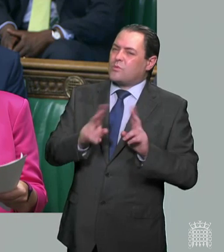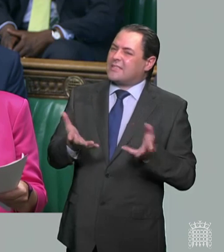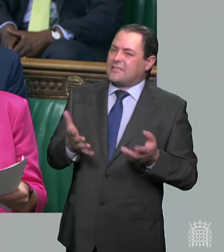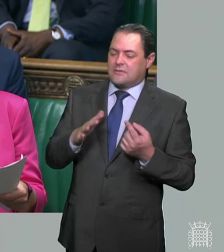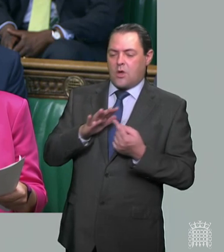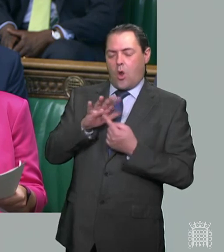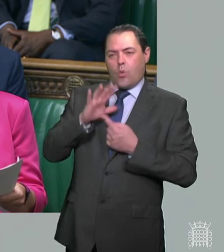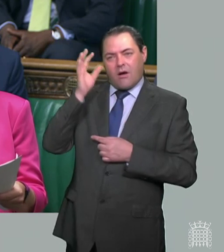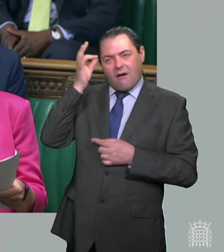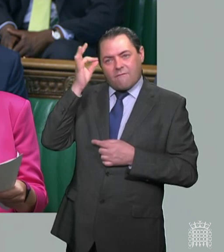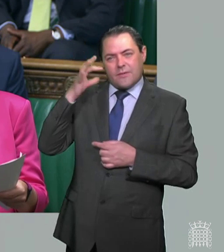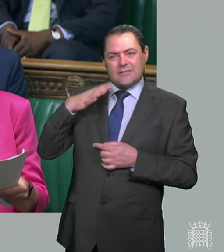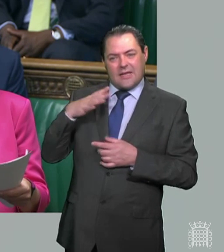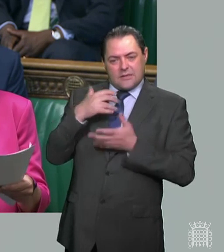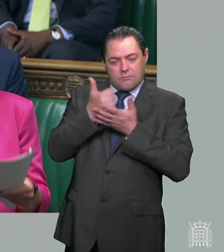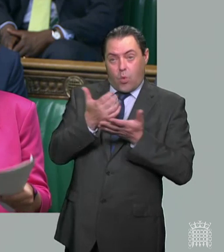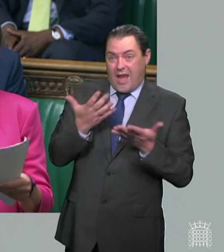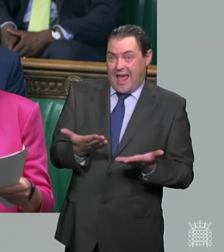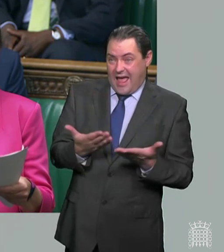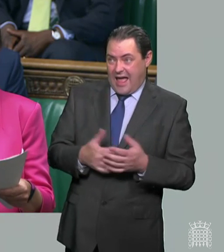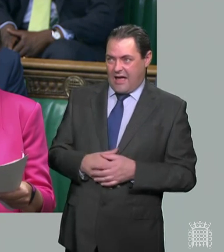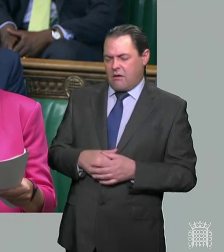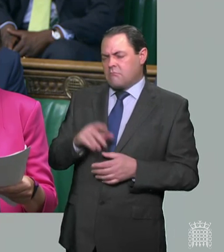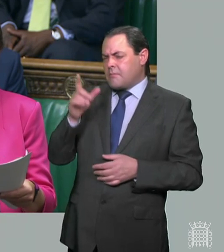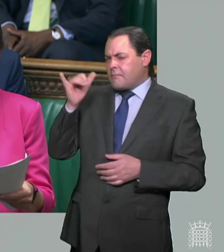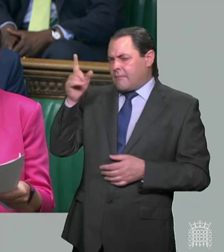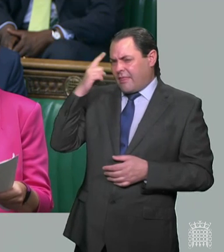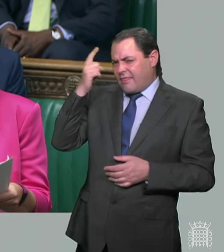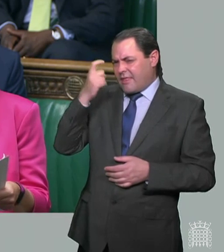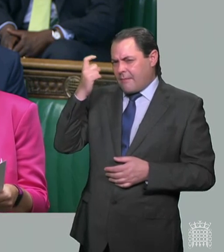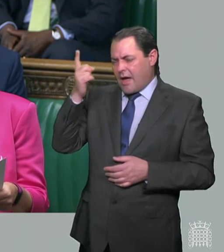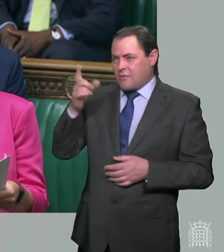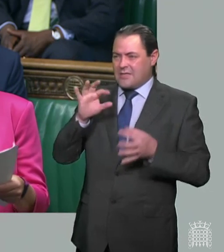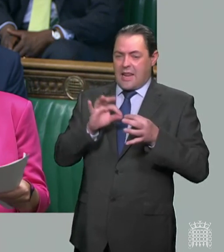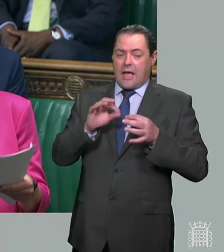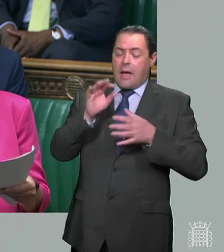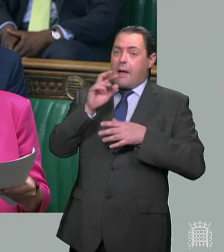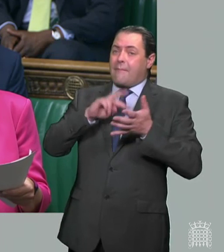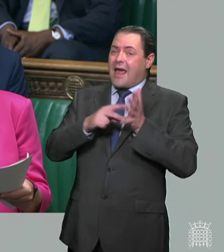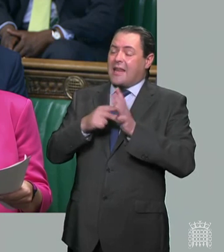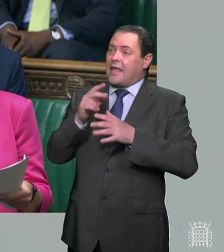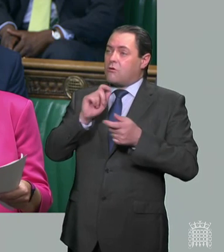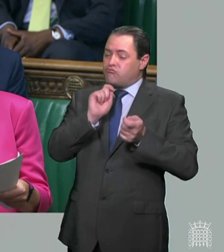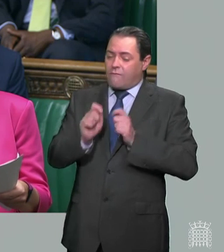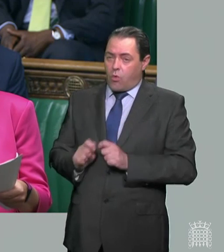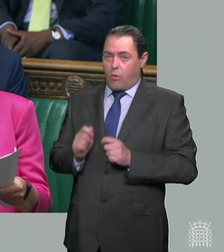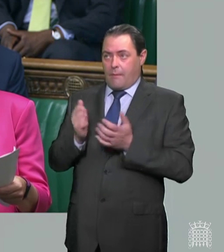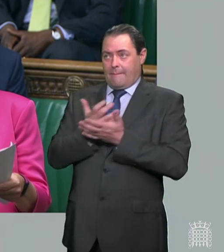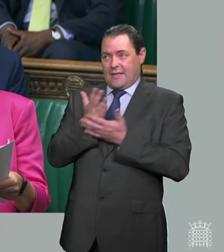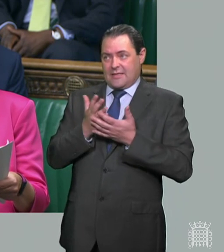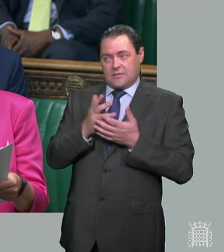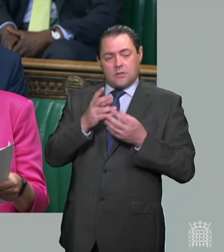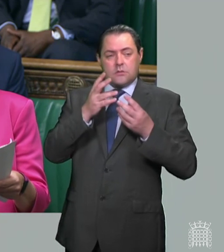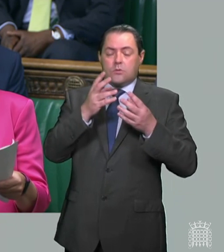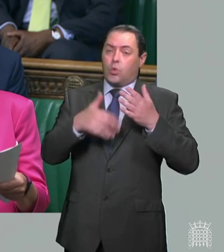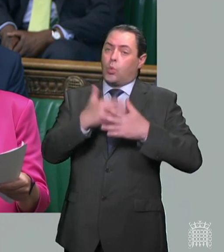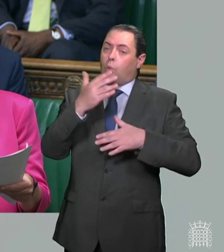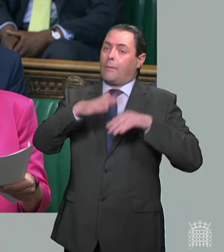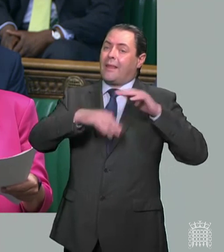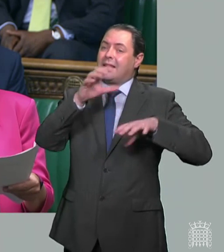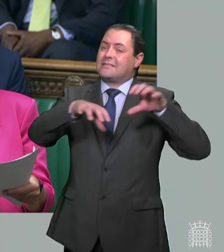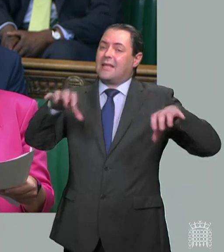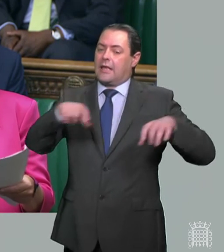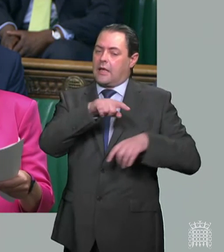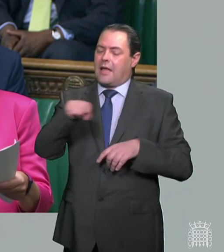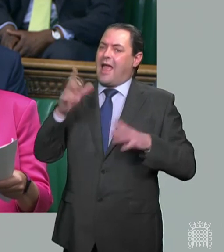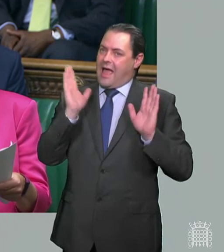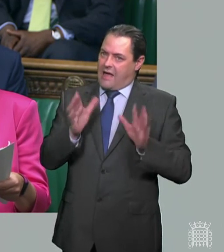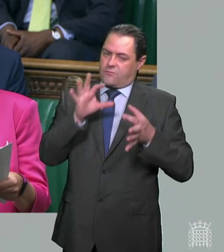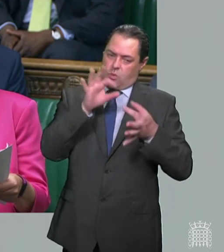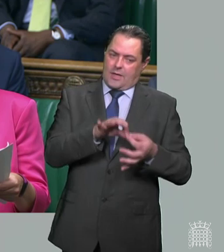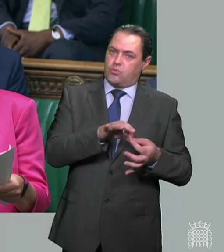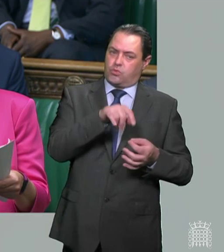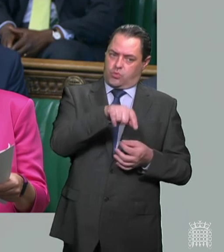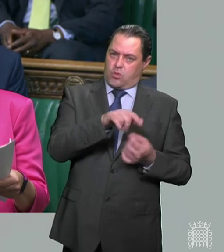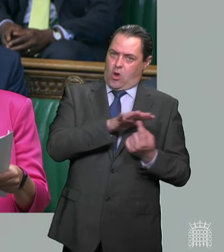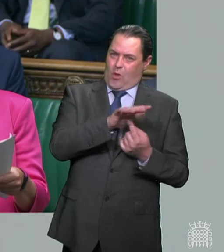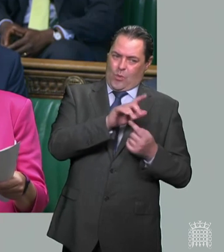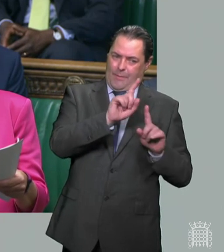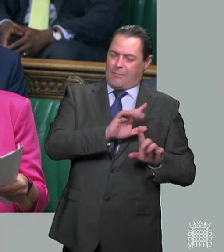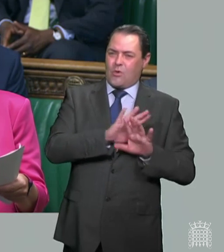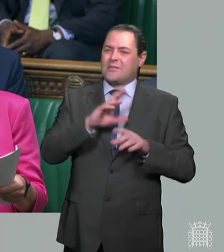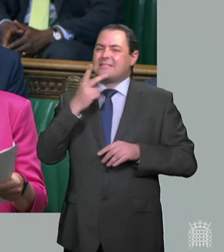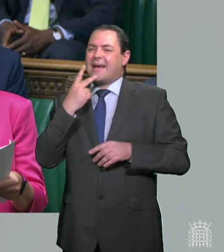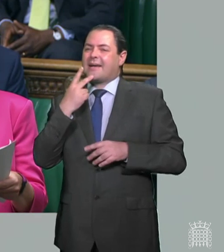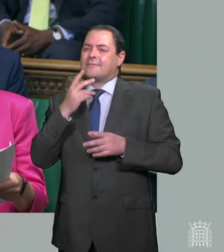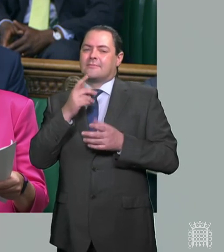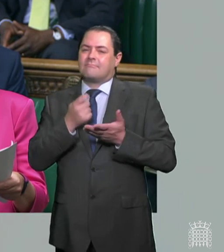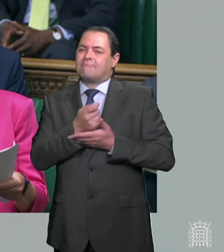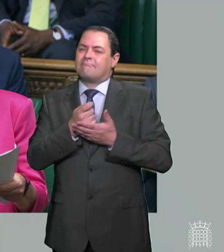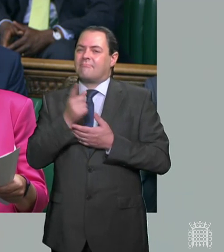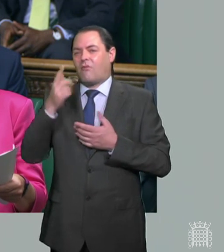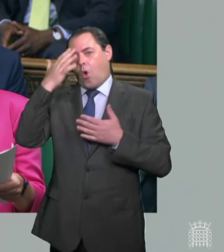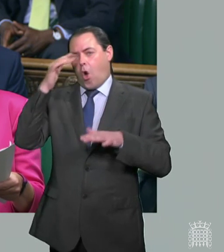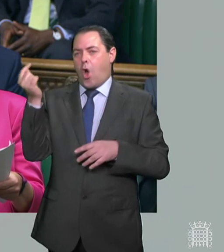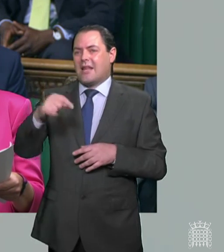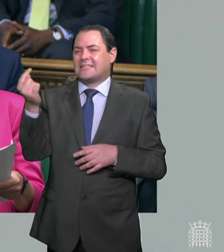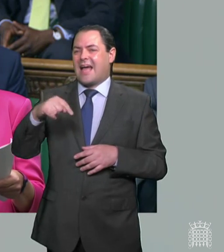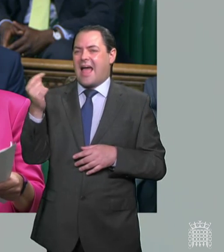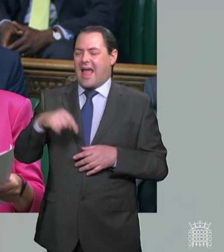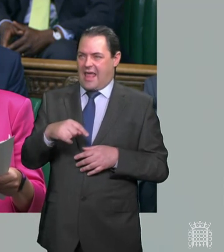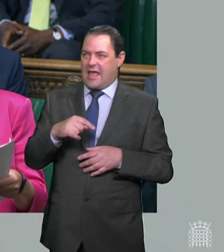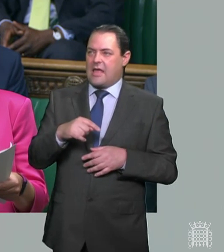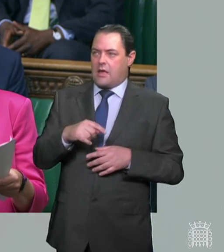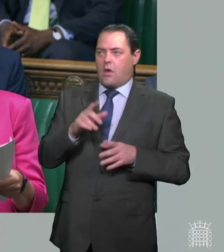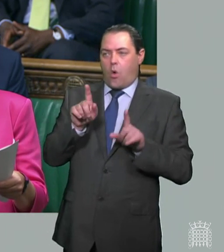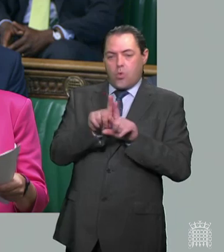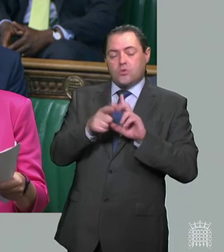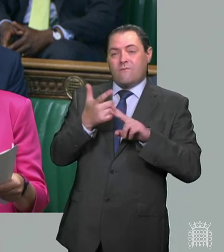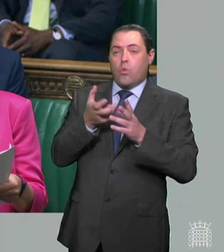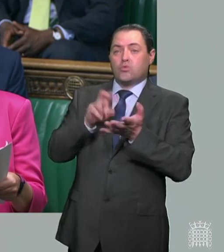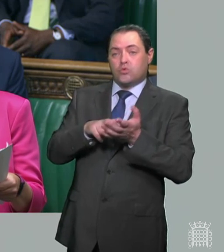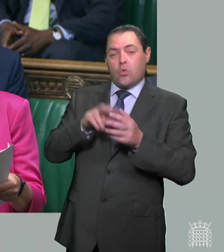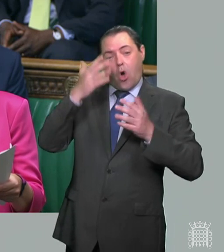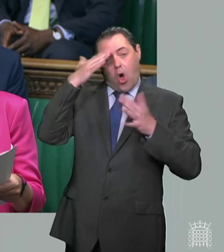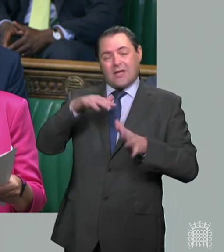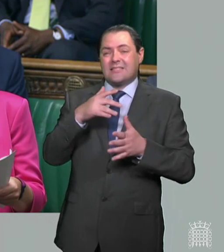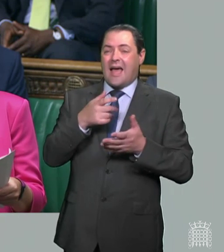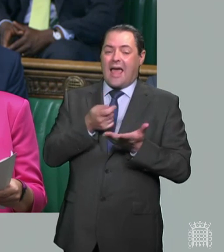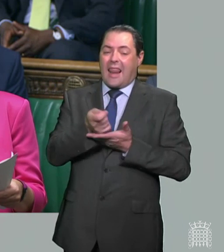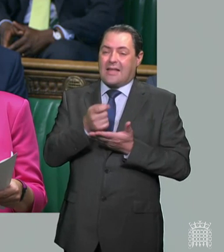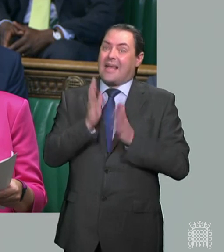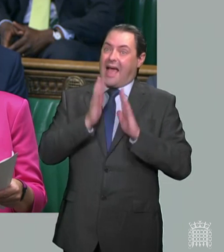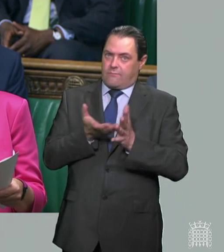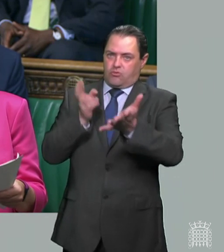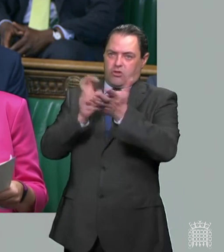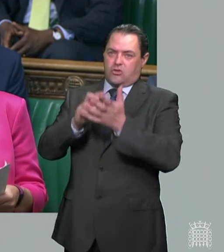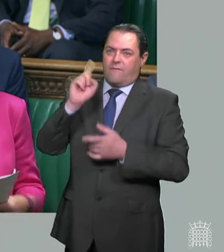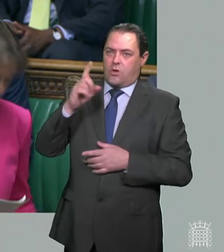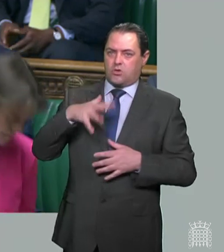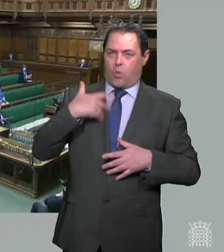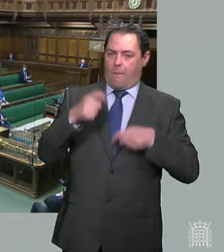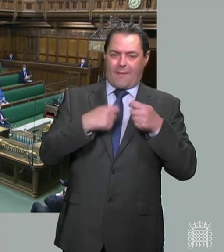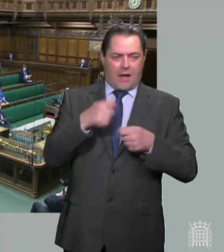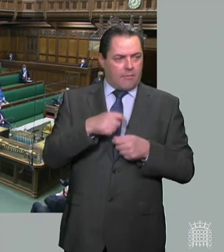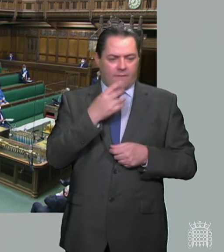Local government need urgent help and support now. Might he consider, as part of planning reforms, binding covenants being applied to a proportion of new-build housing, so it is used as a primary residence and not a holiday let or second home, and that existing homes must register for a change of use if they become a holiday let, to ensure vibrant coastal communities do not become winter ghost towns?